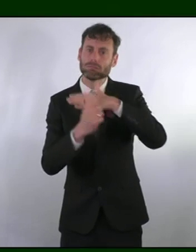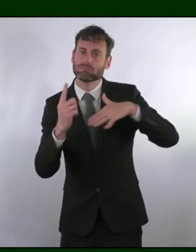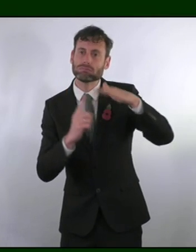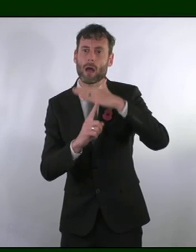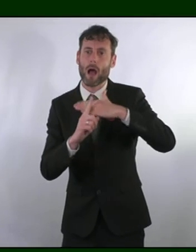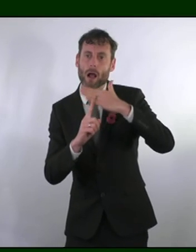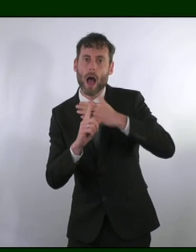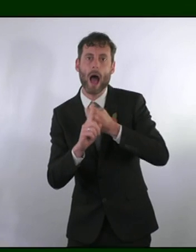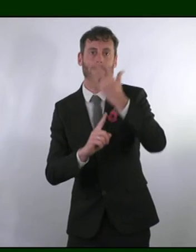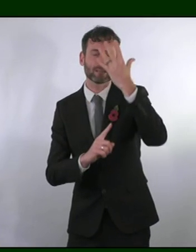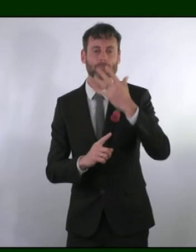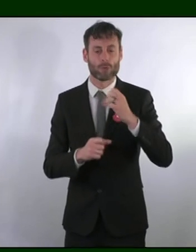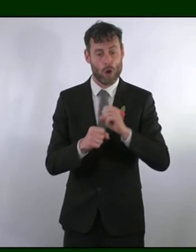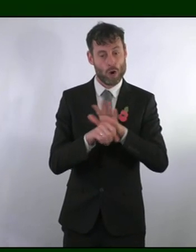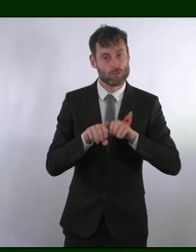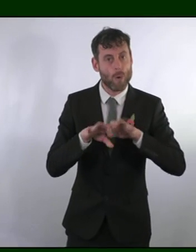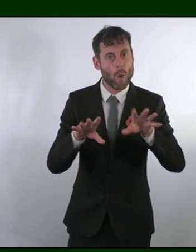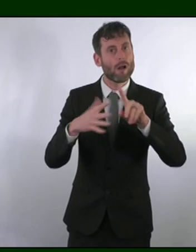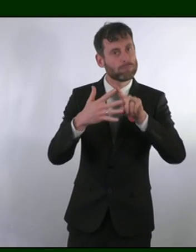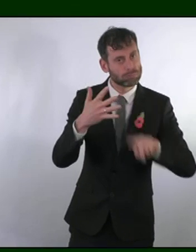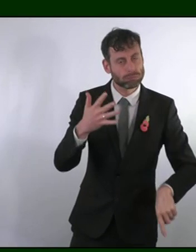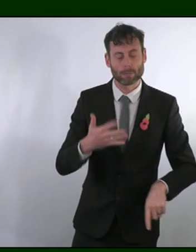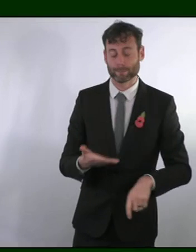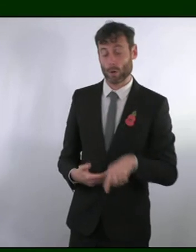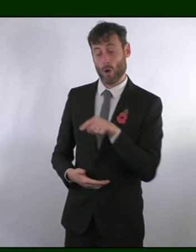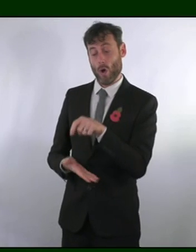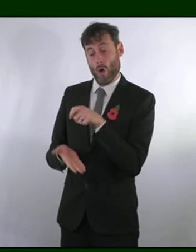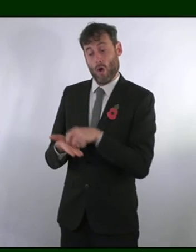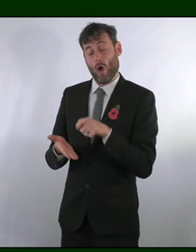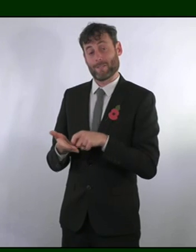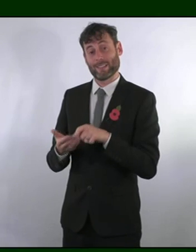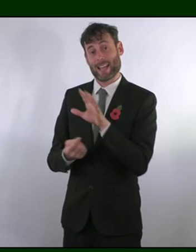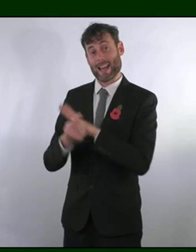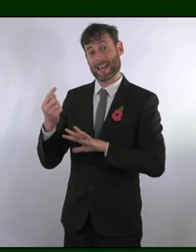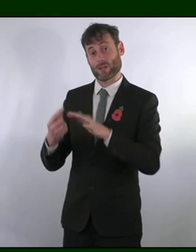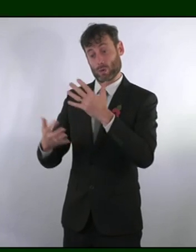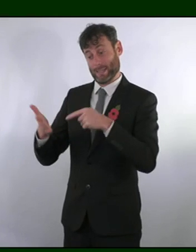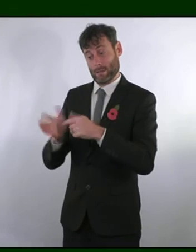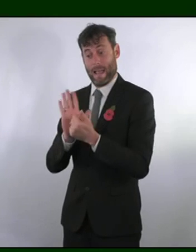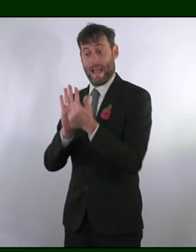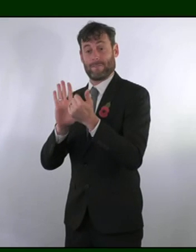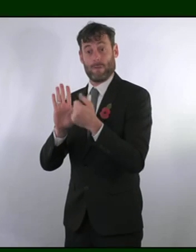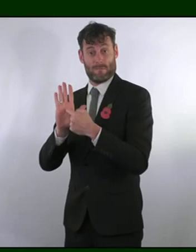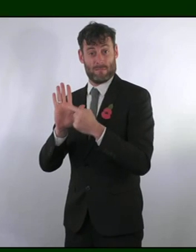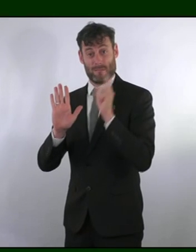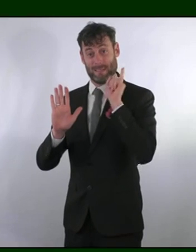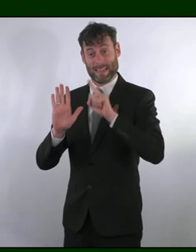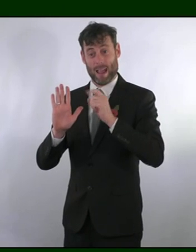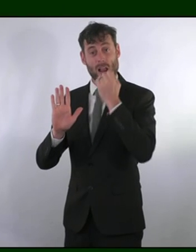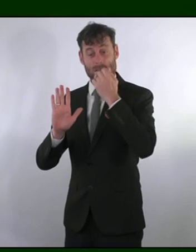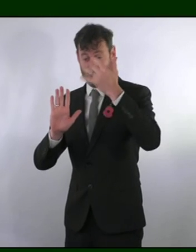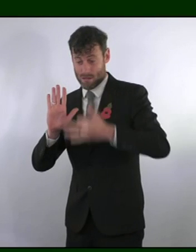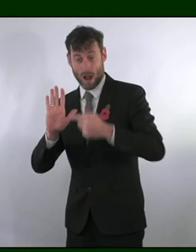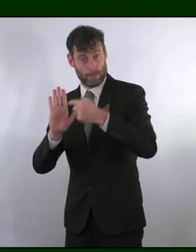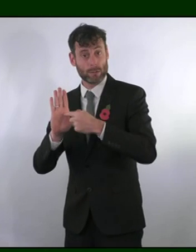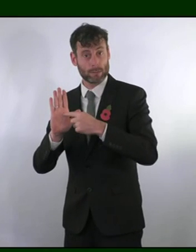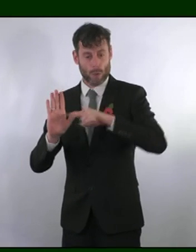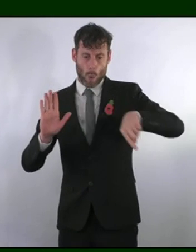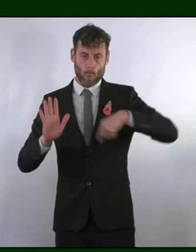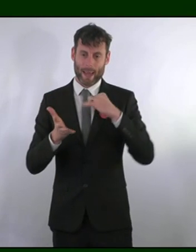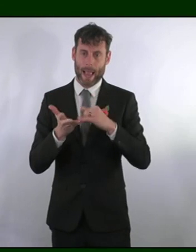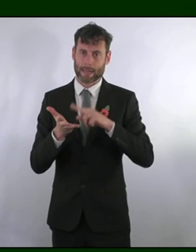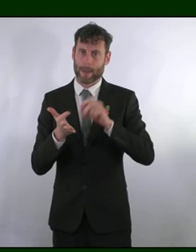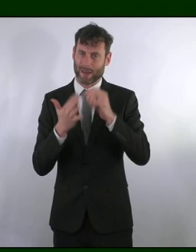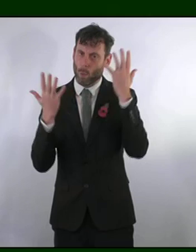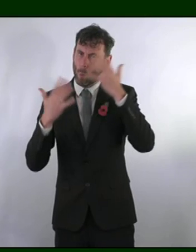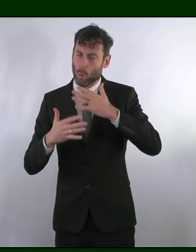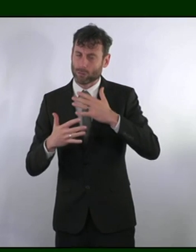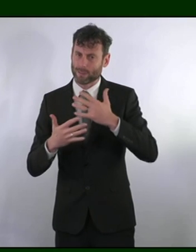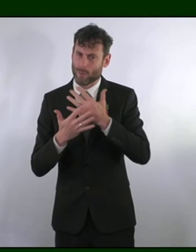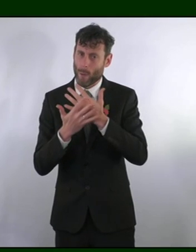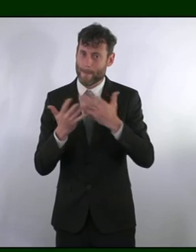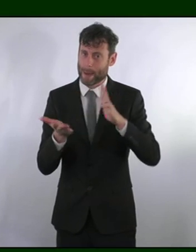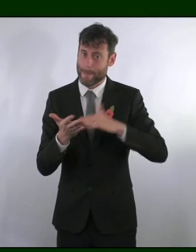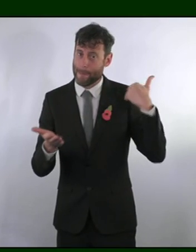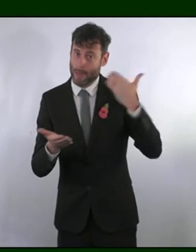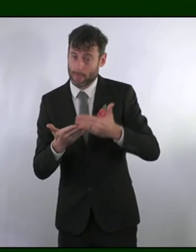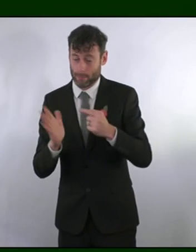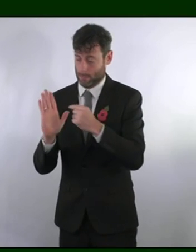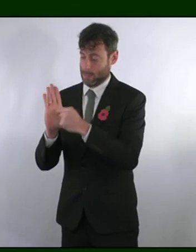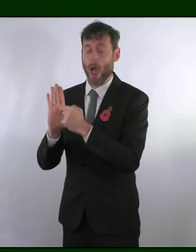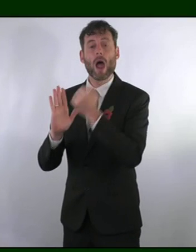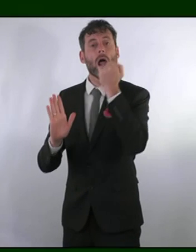The figures published by the Office for National Statistics yesterday demonstrate what the SNP has been warning about for months: that the UK faces a growing Tory unemployment crisis.